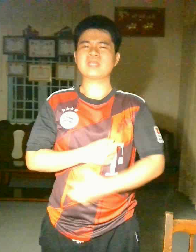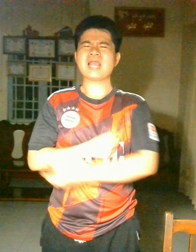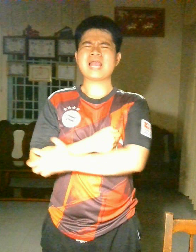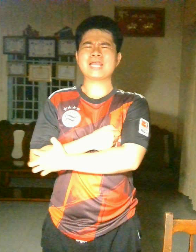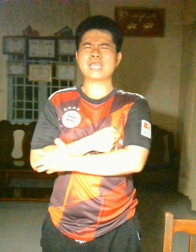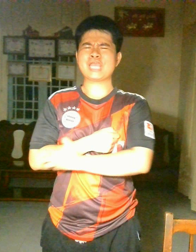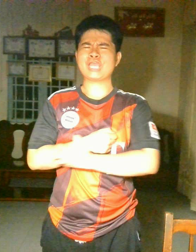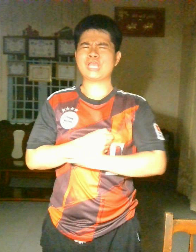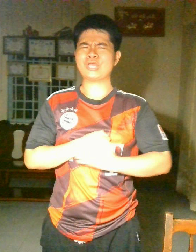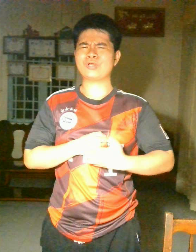ngheo